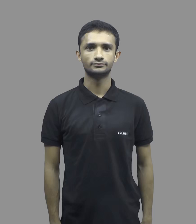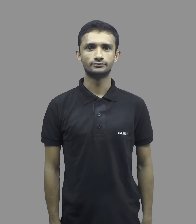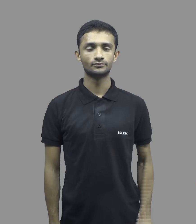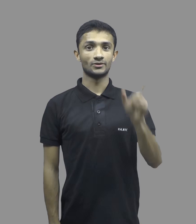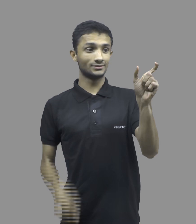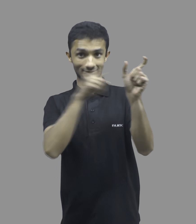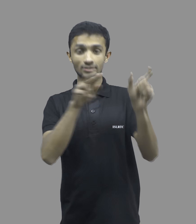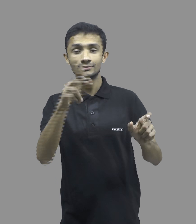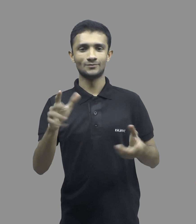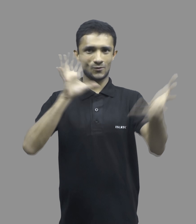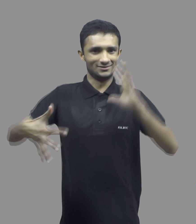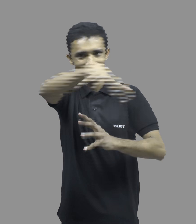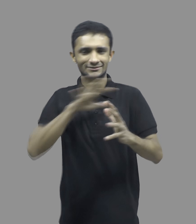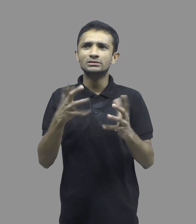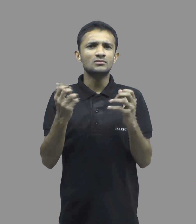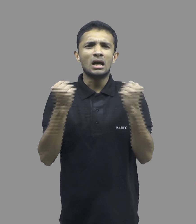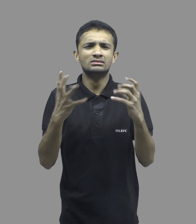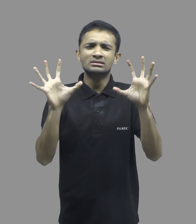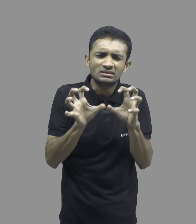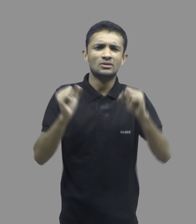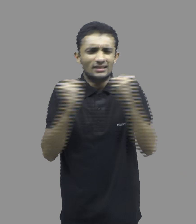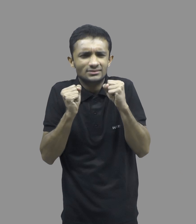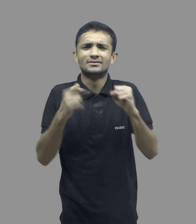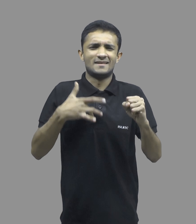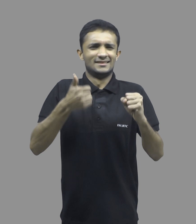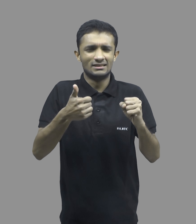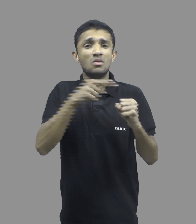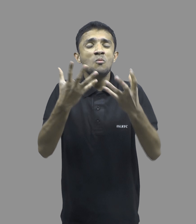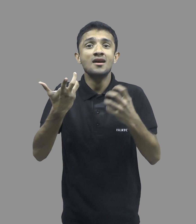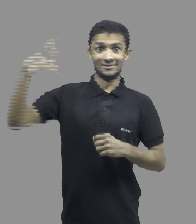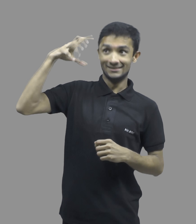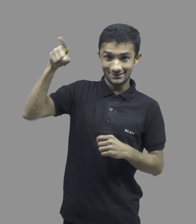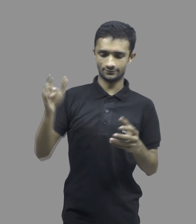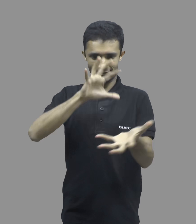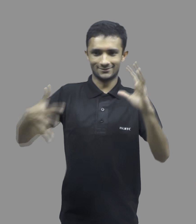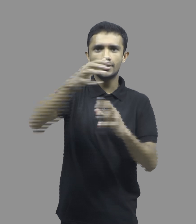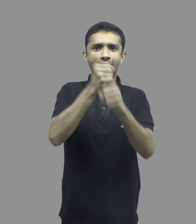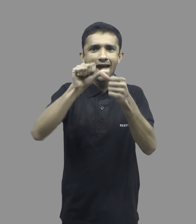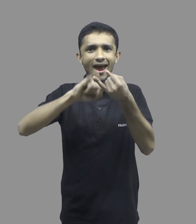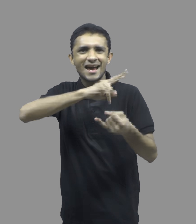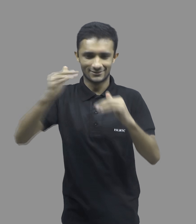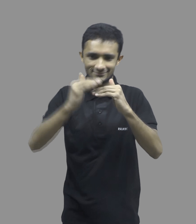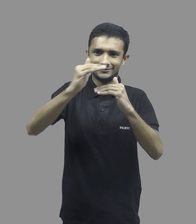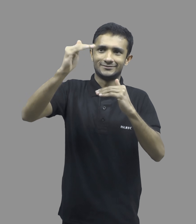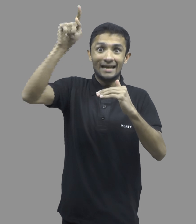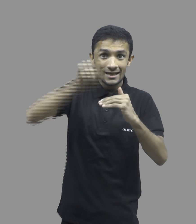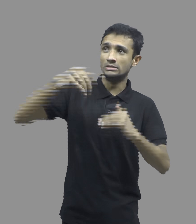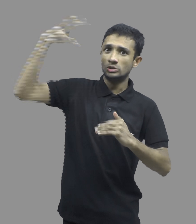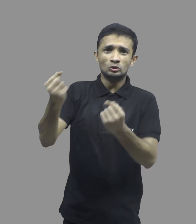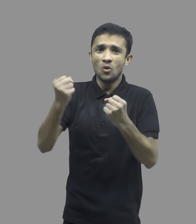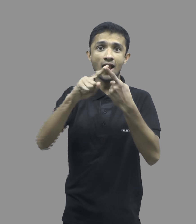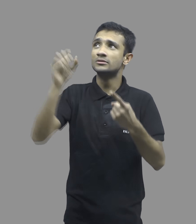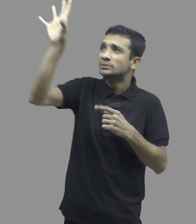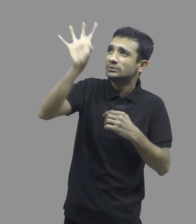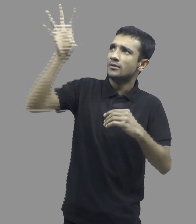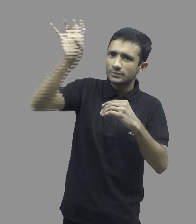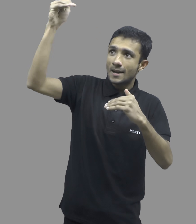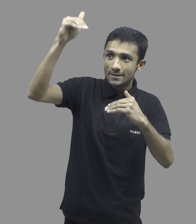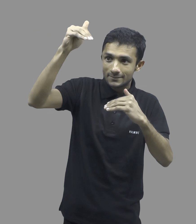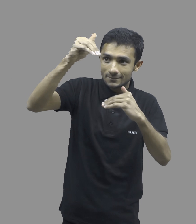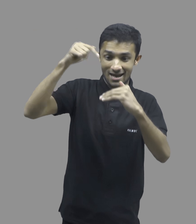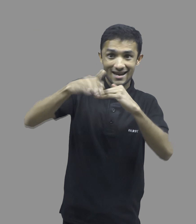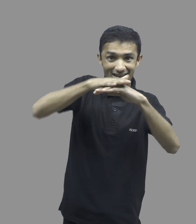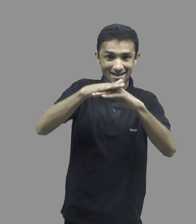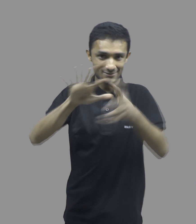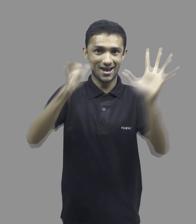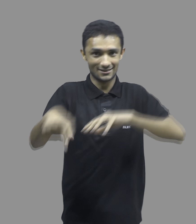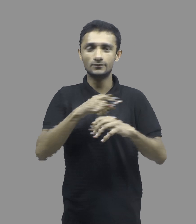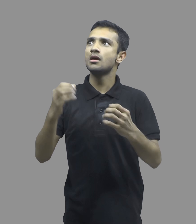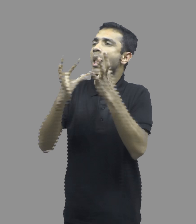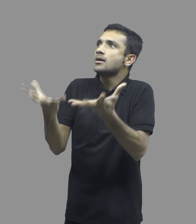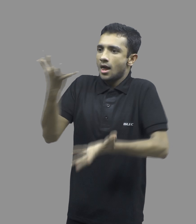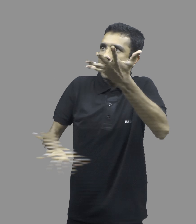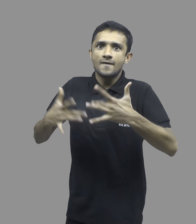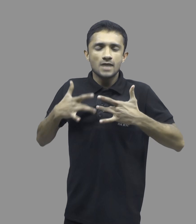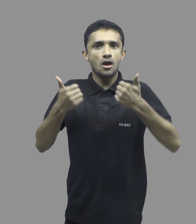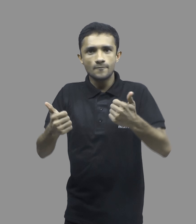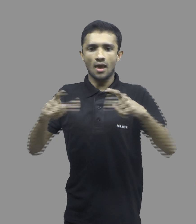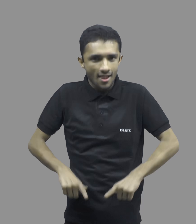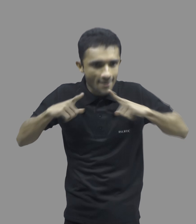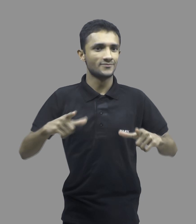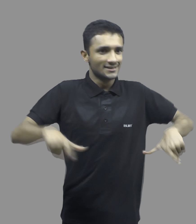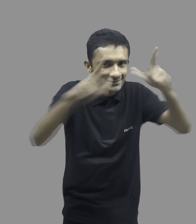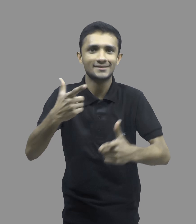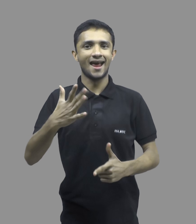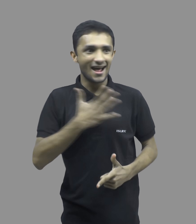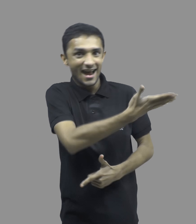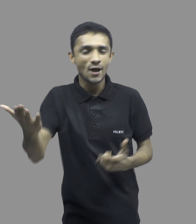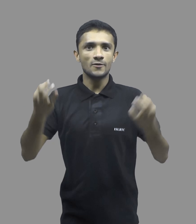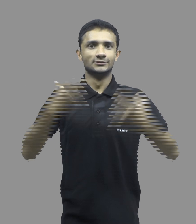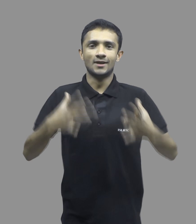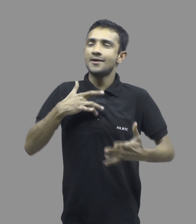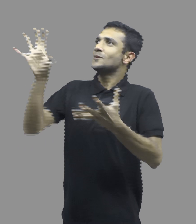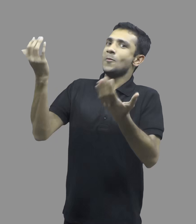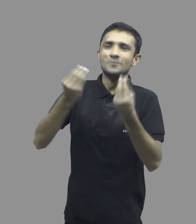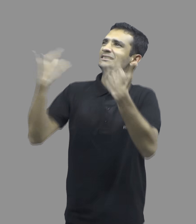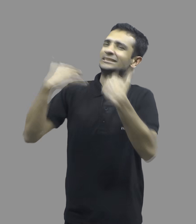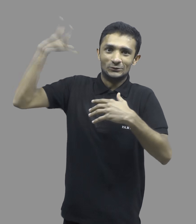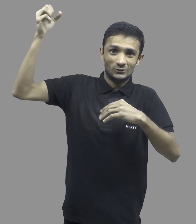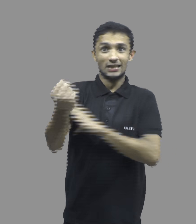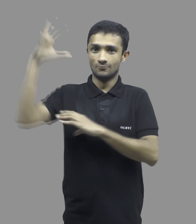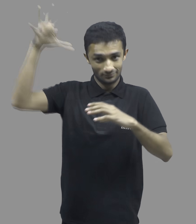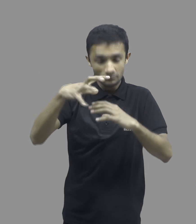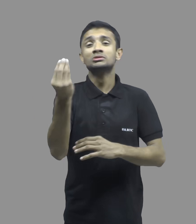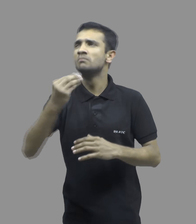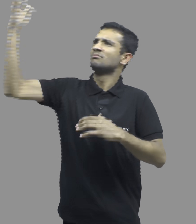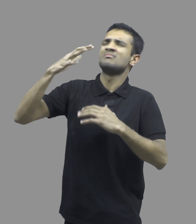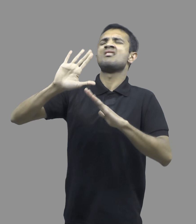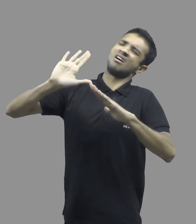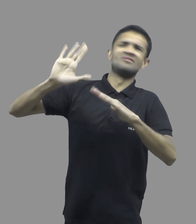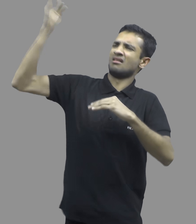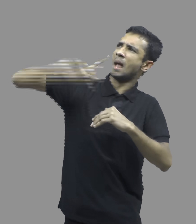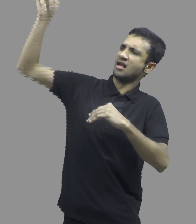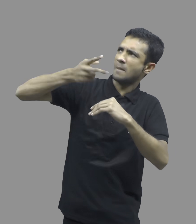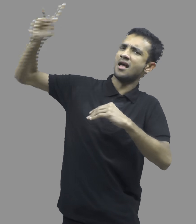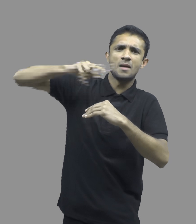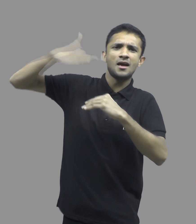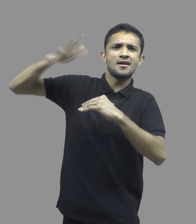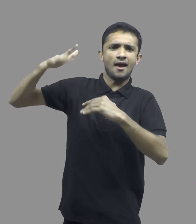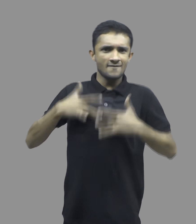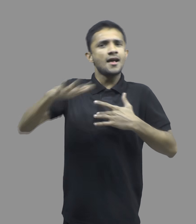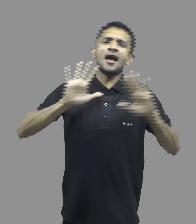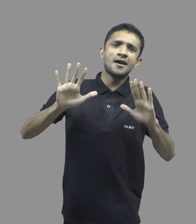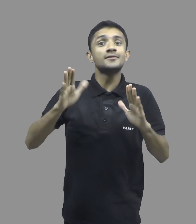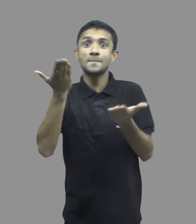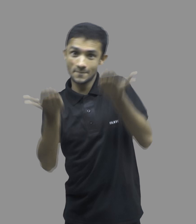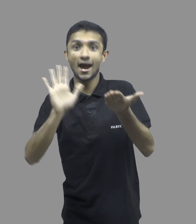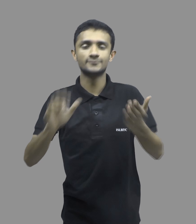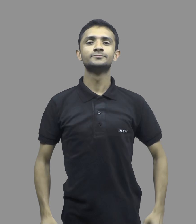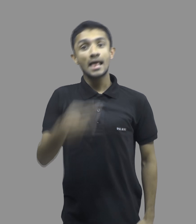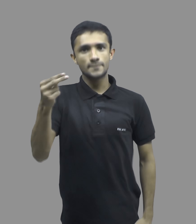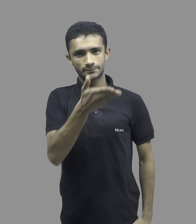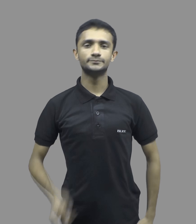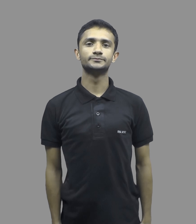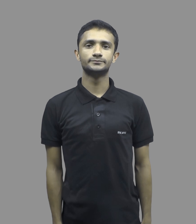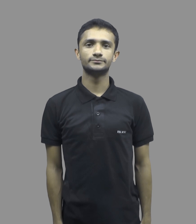Greenhouse Effect